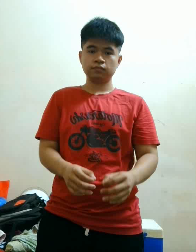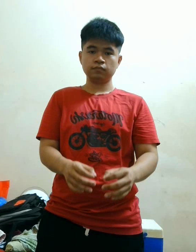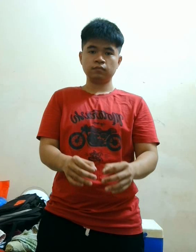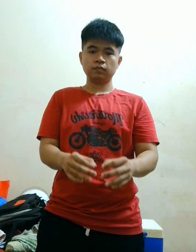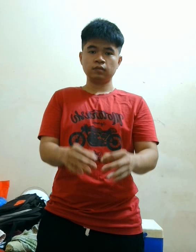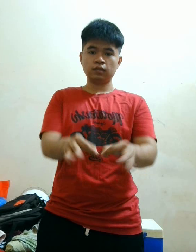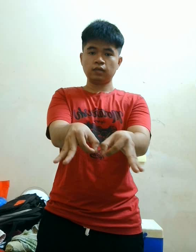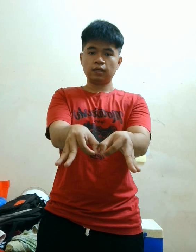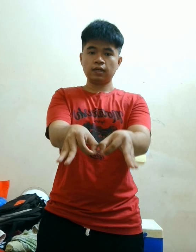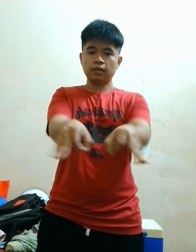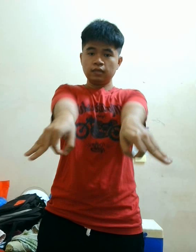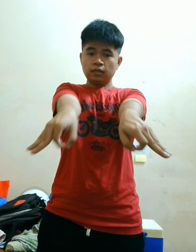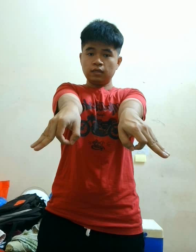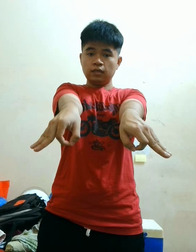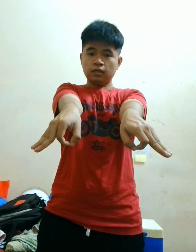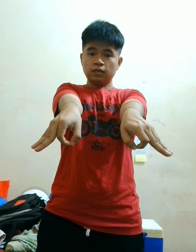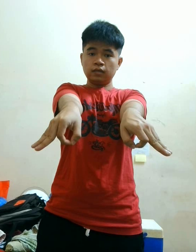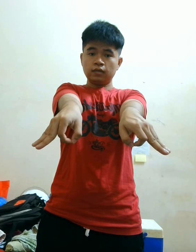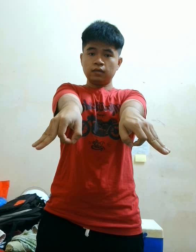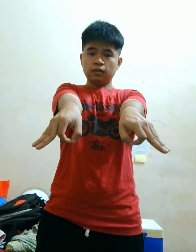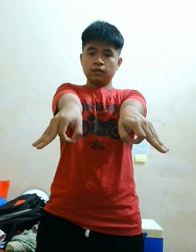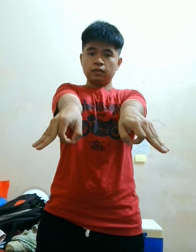cai gi